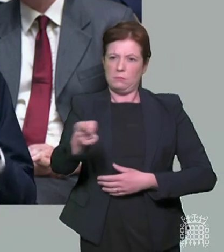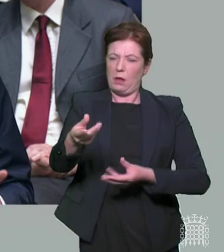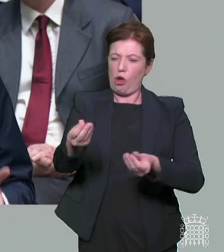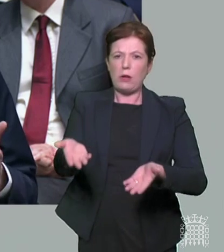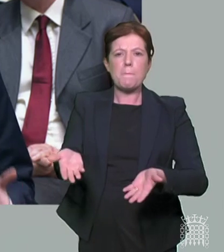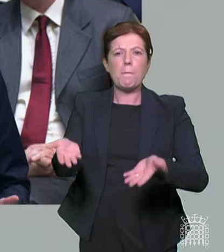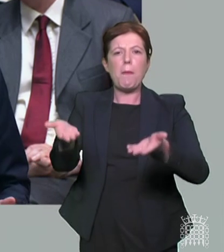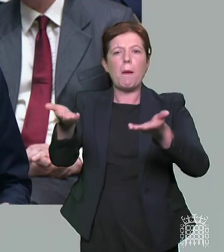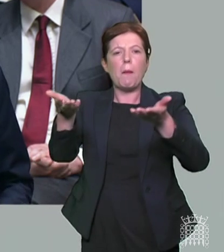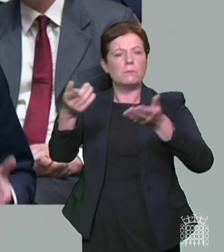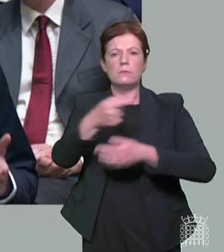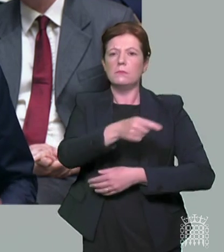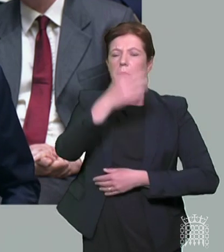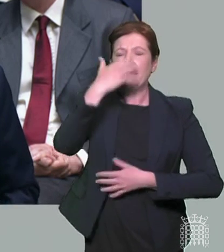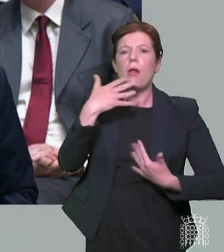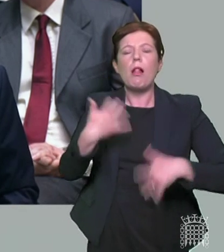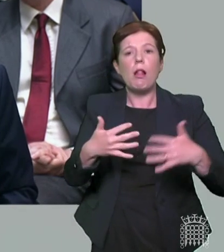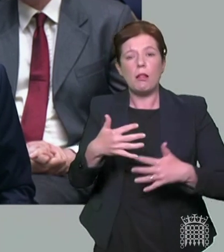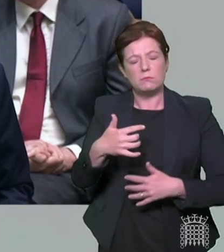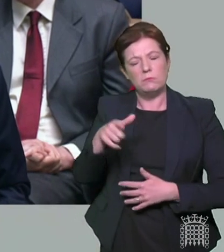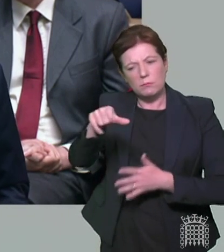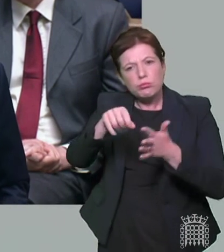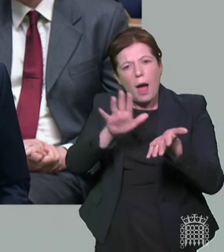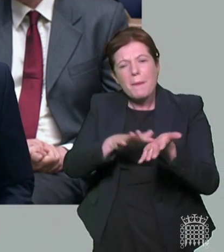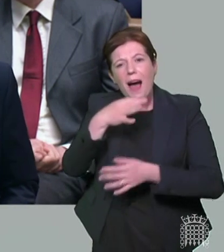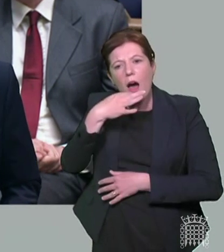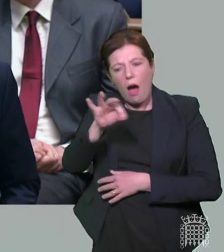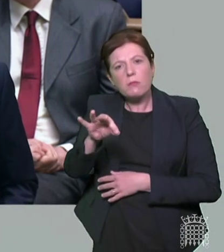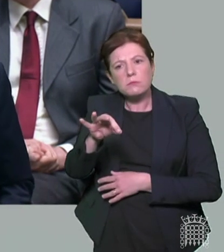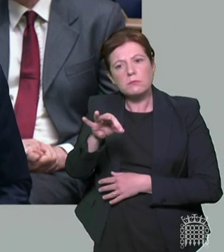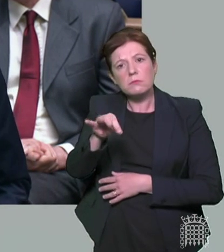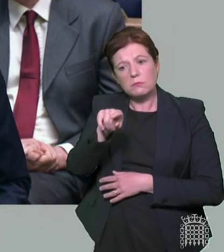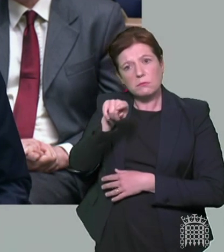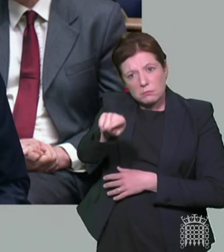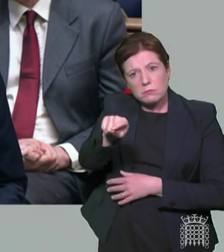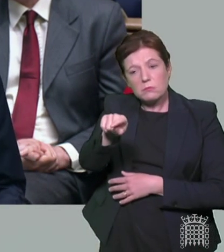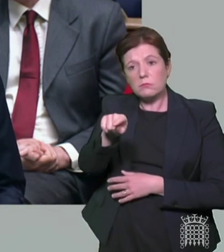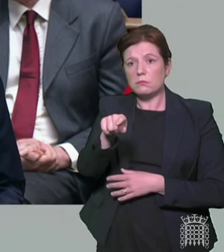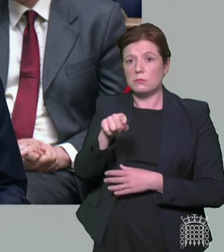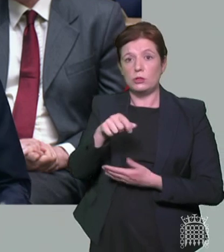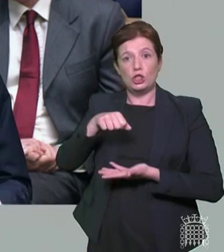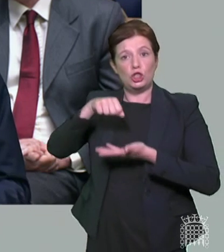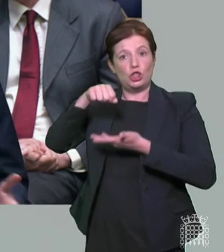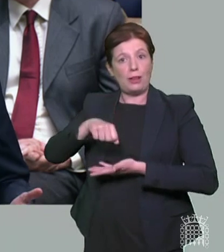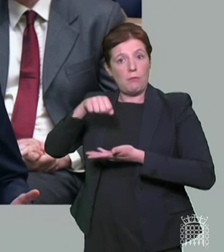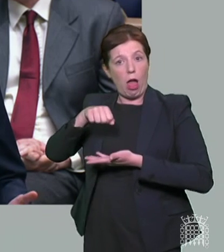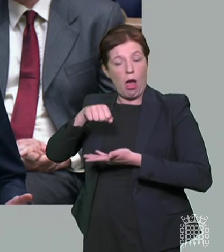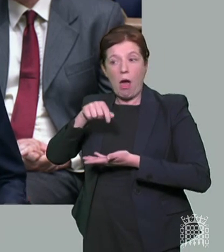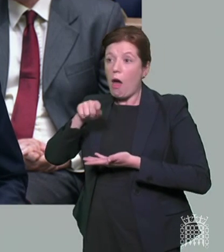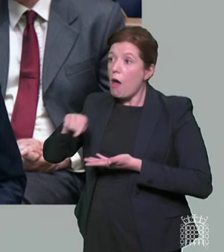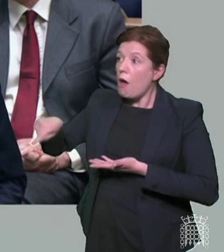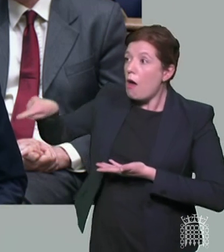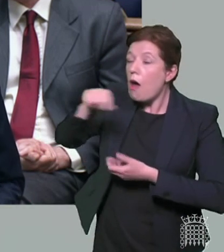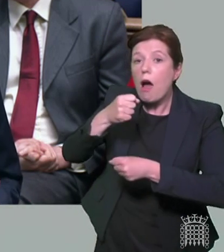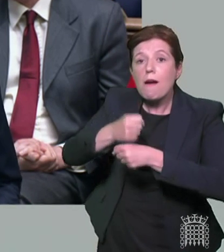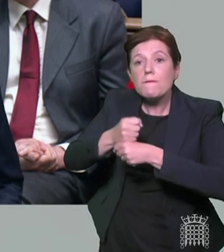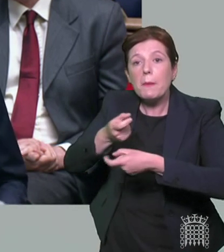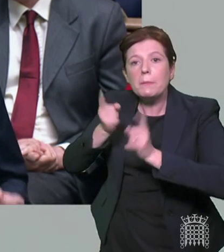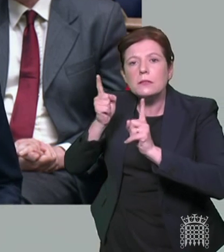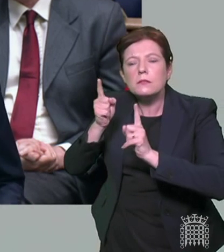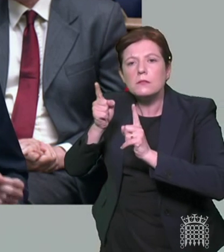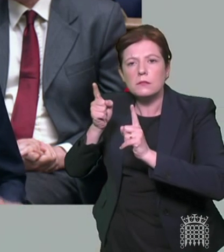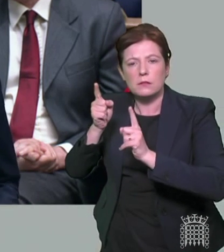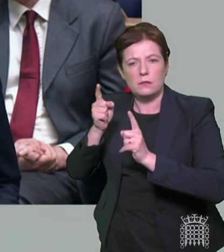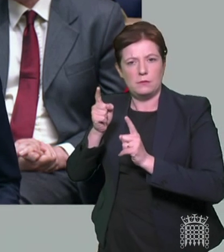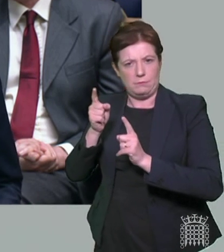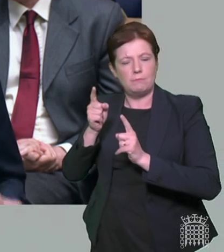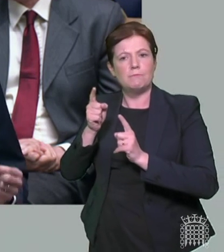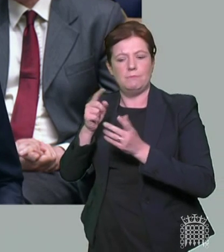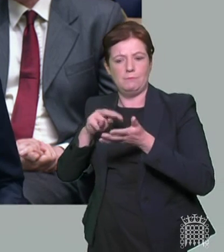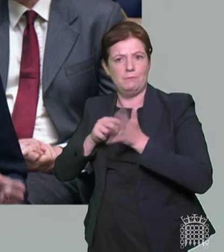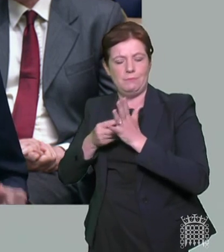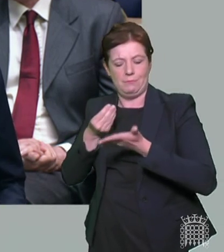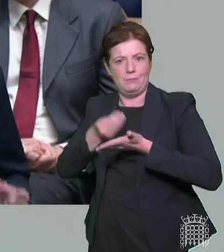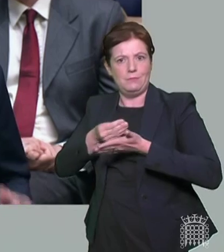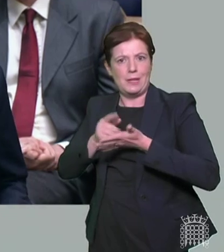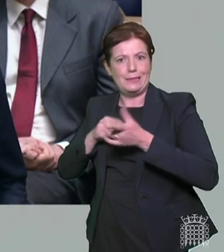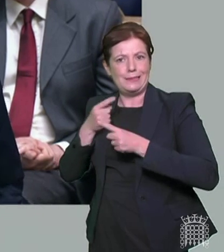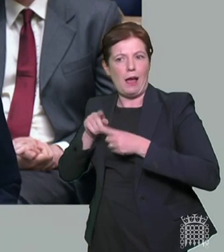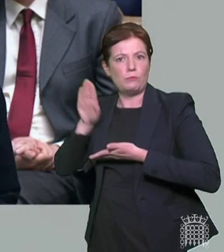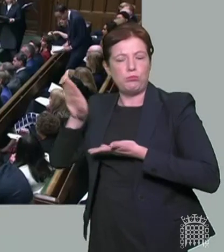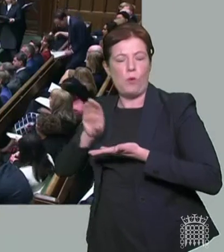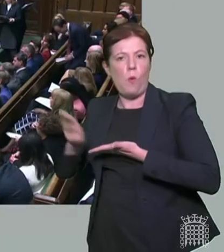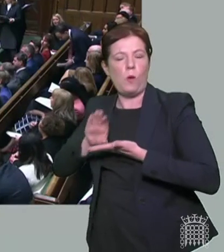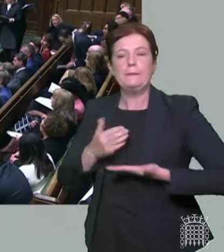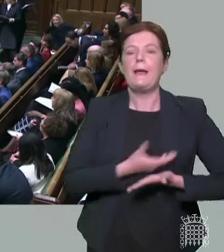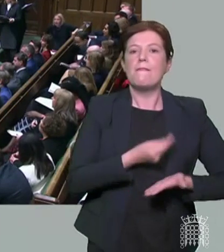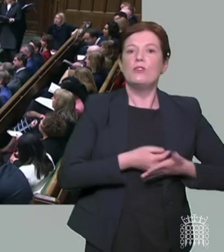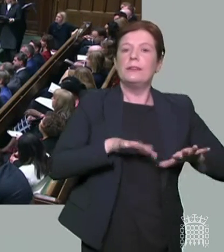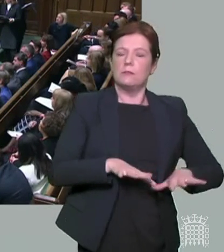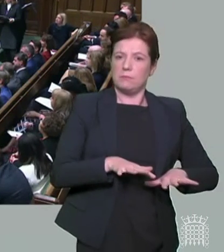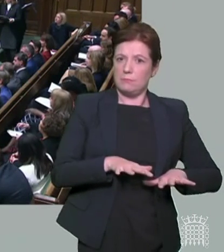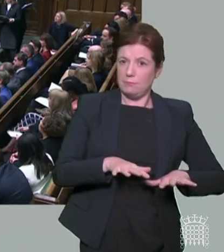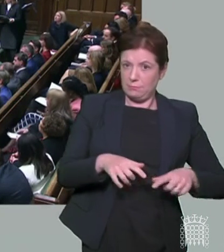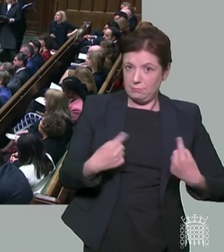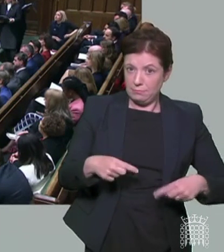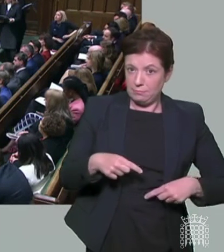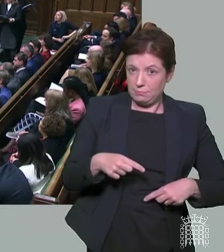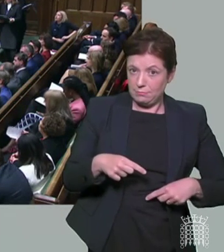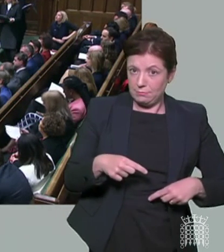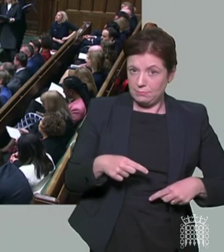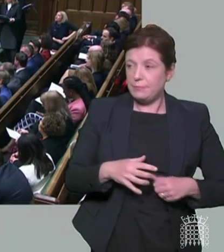May I press the Prime Minister on whether he agrees that it would add insult to injury if his Chancellor or any other Government Ministers were to benefit from overseas tax havens in their personal tax affairs?